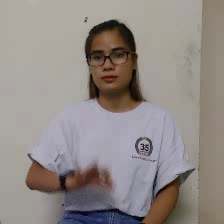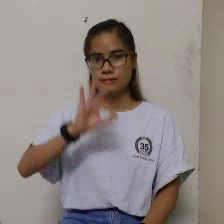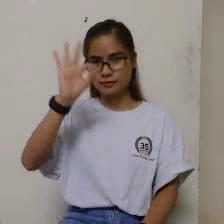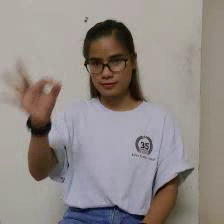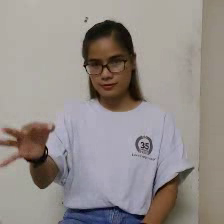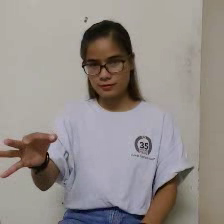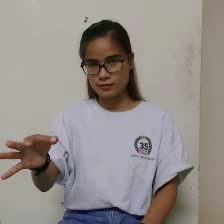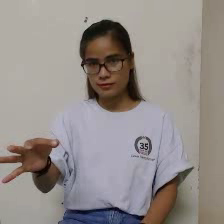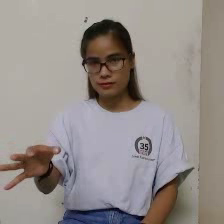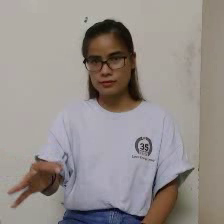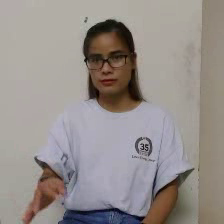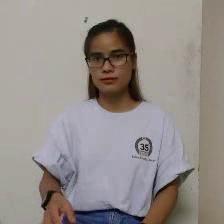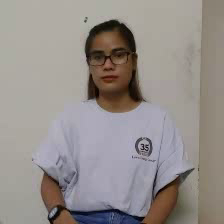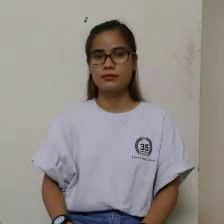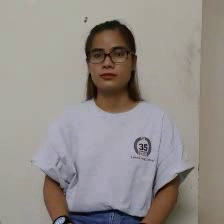Thương